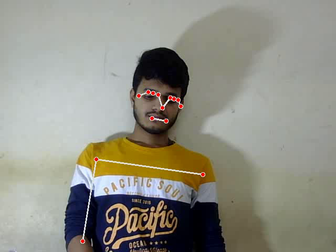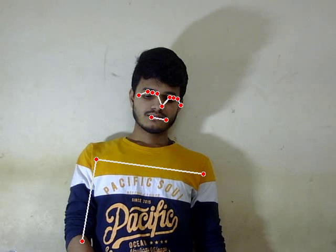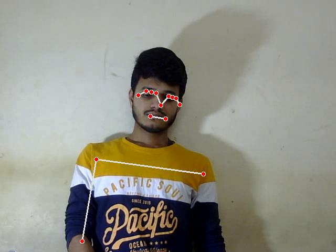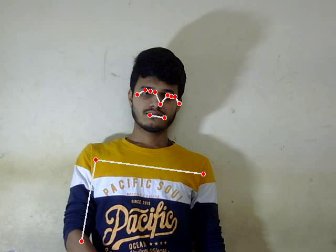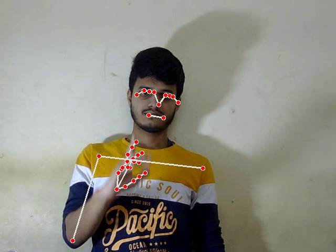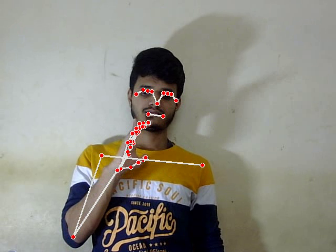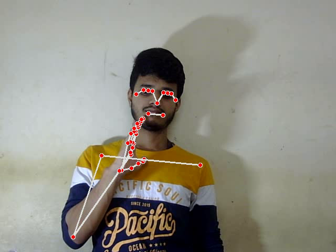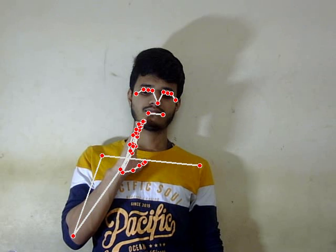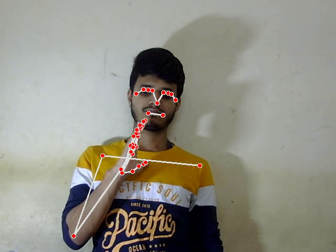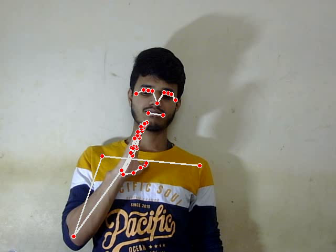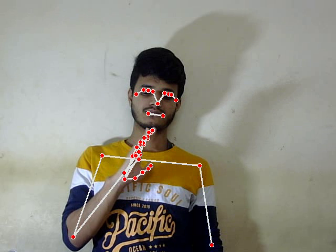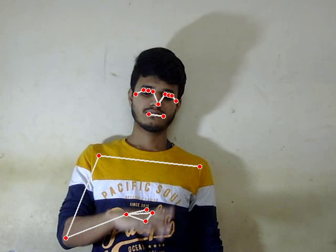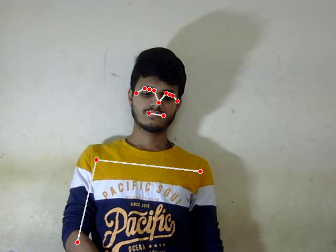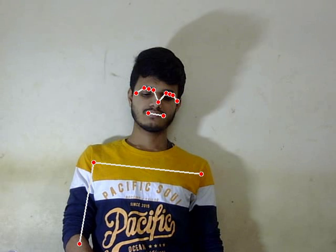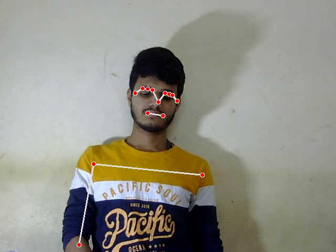fine